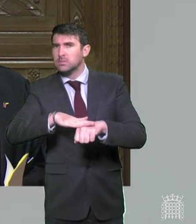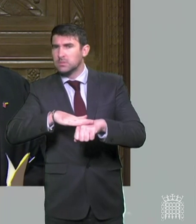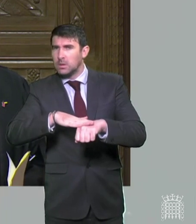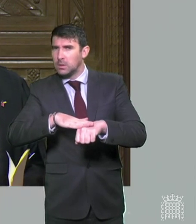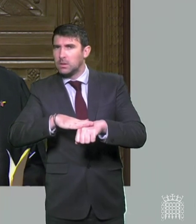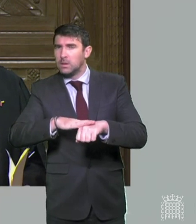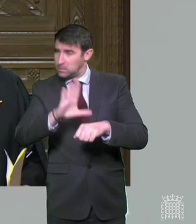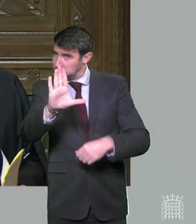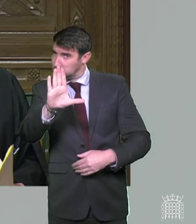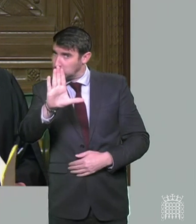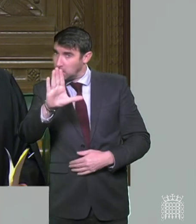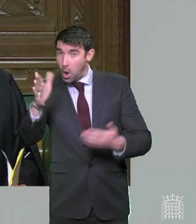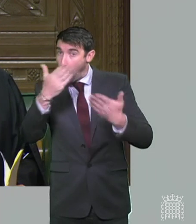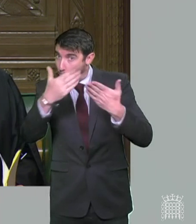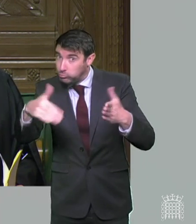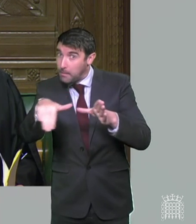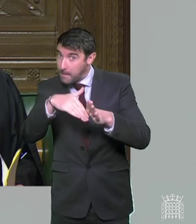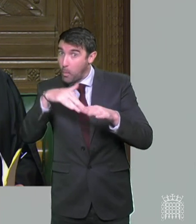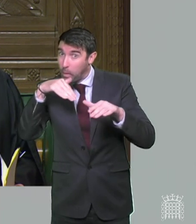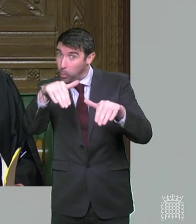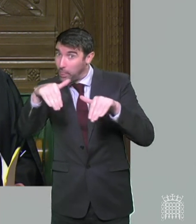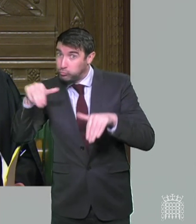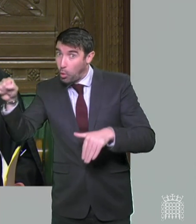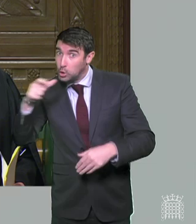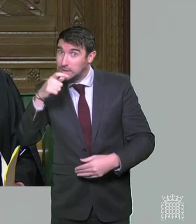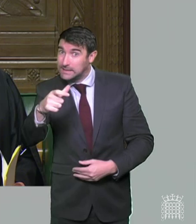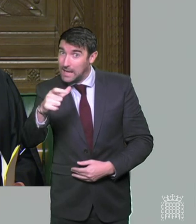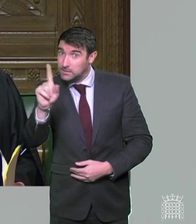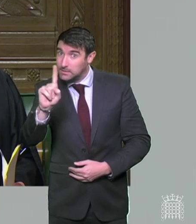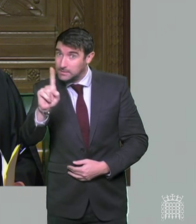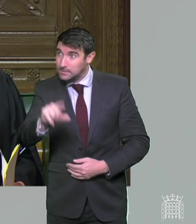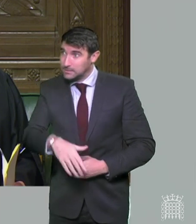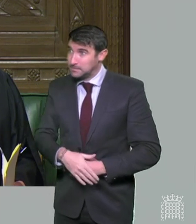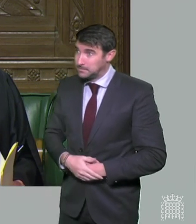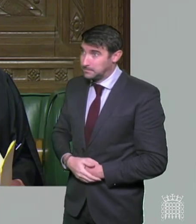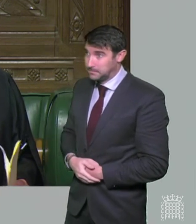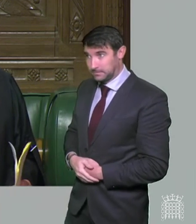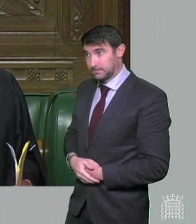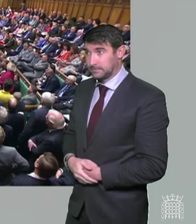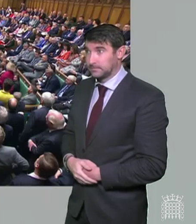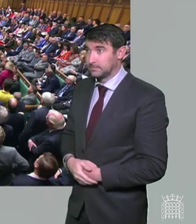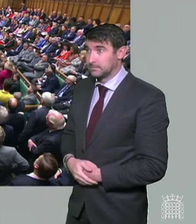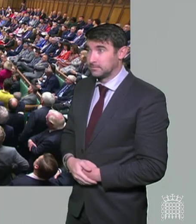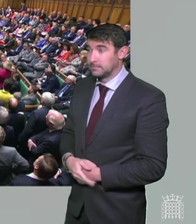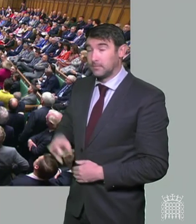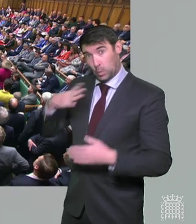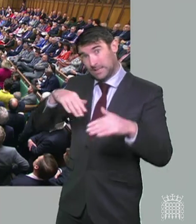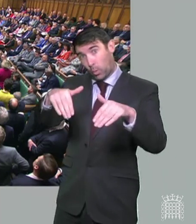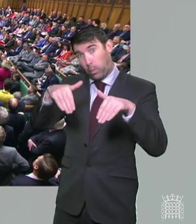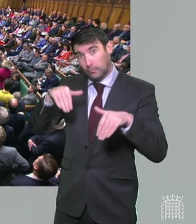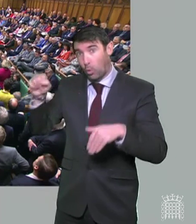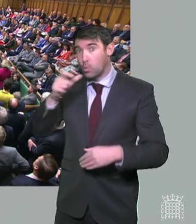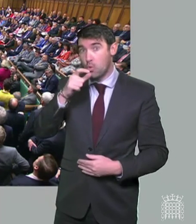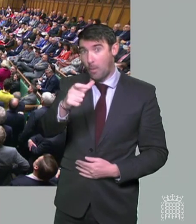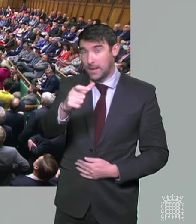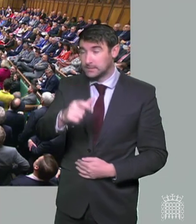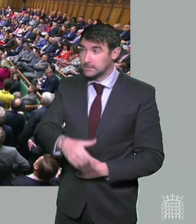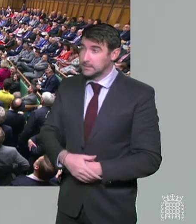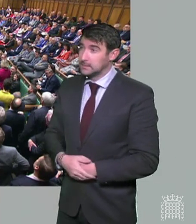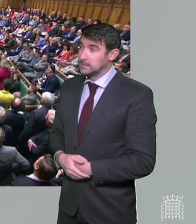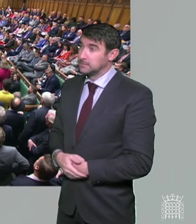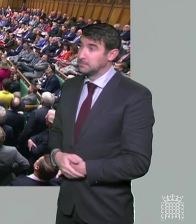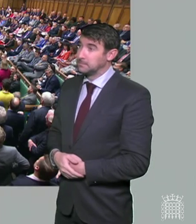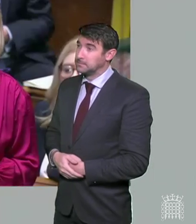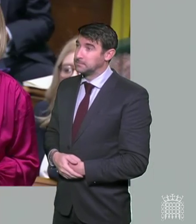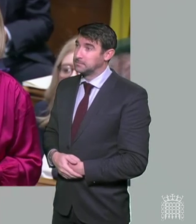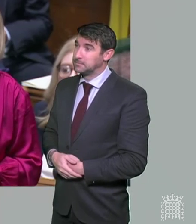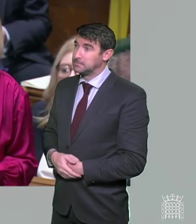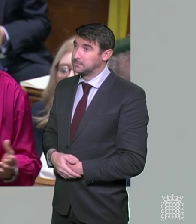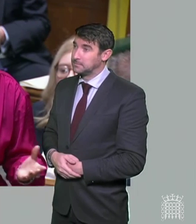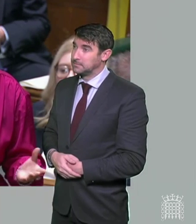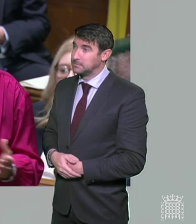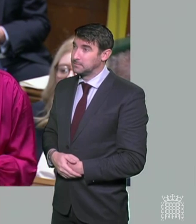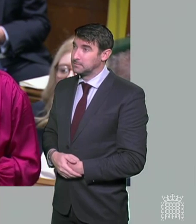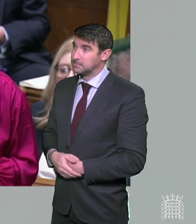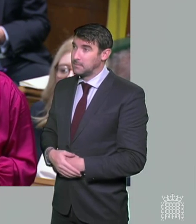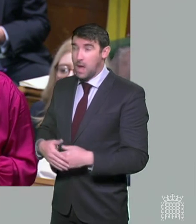I am sure that the honourable Member for Livingston will withdraw that comment.